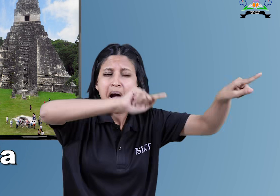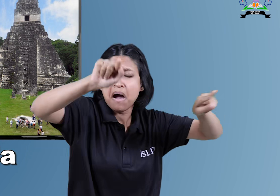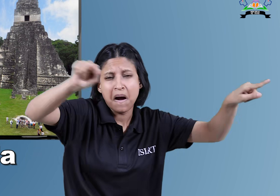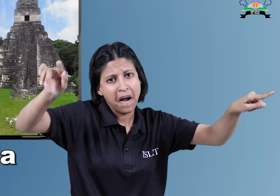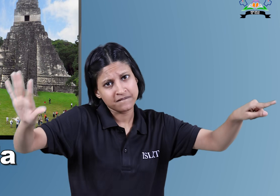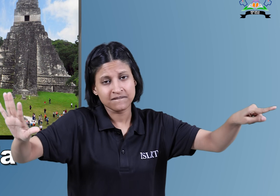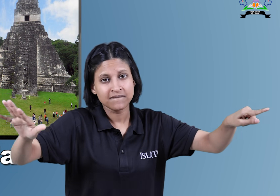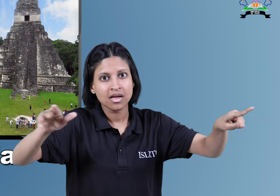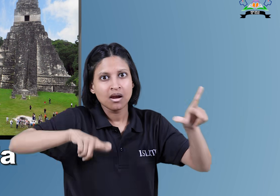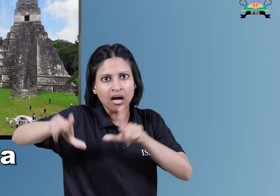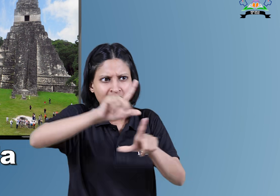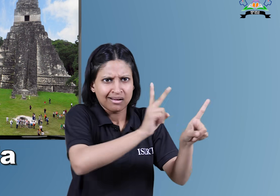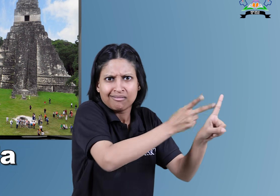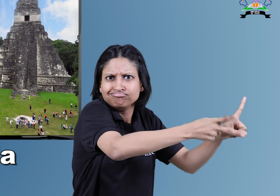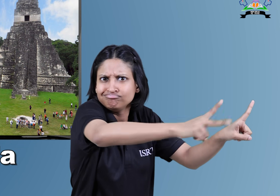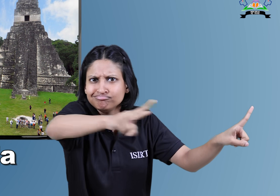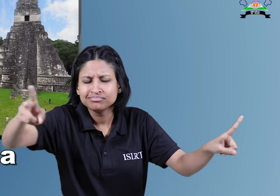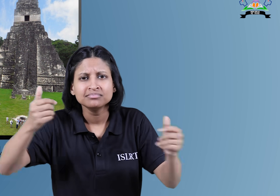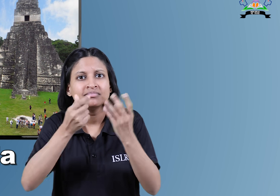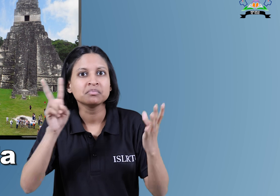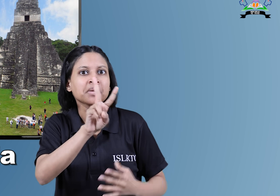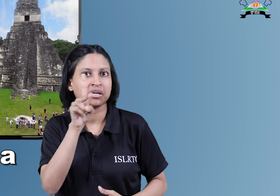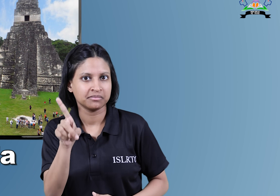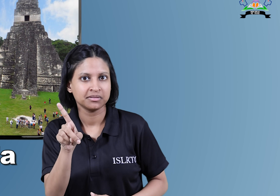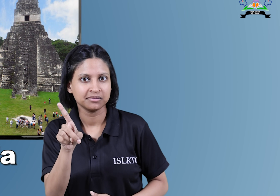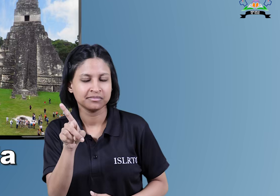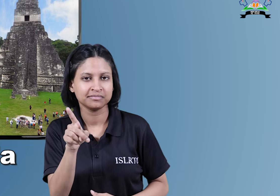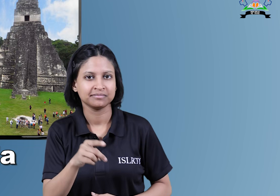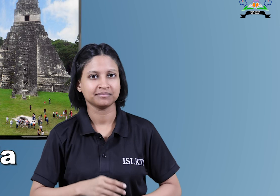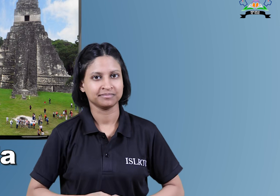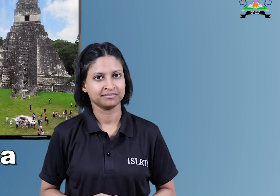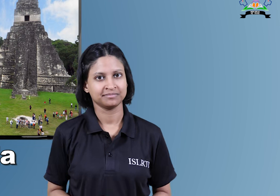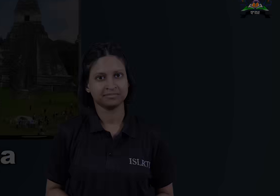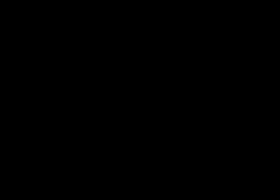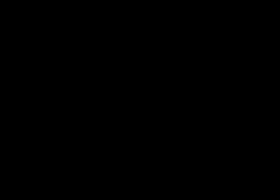and 21 Maya languages are spoken throughout the country.